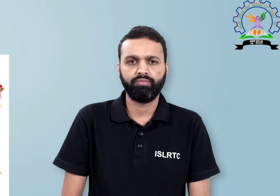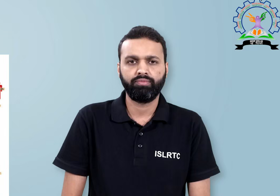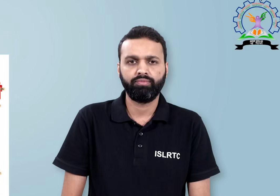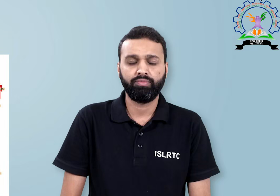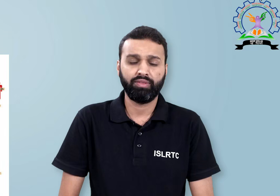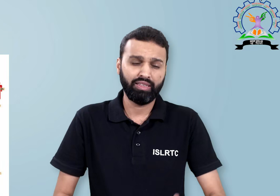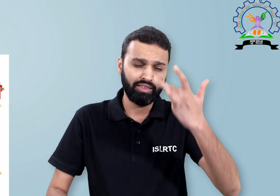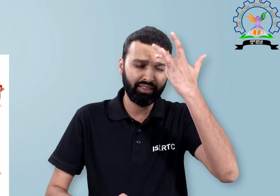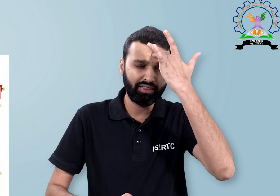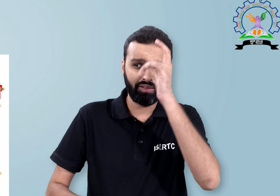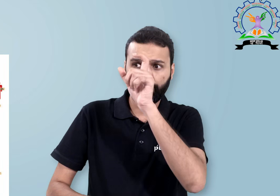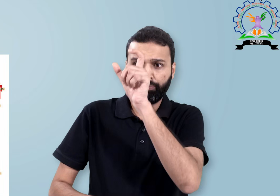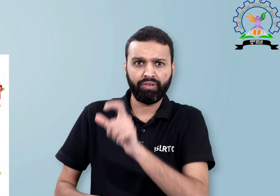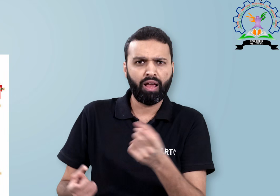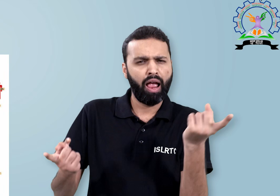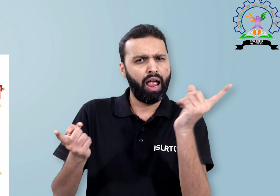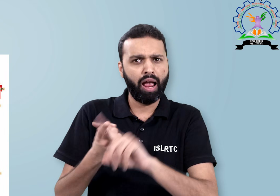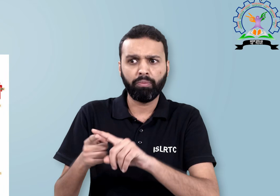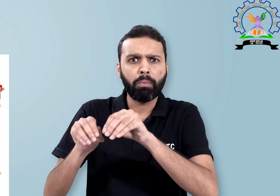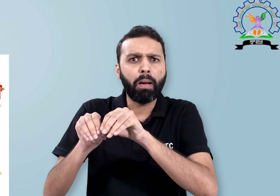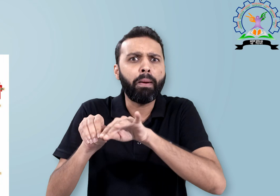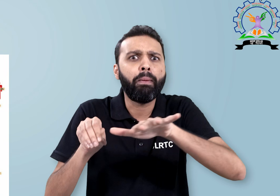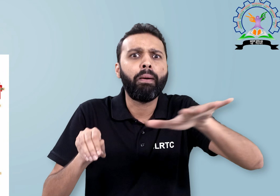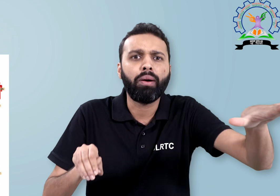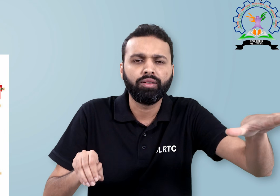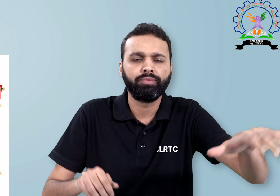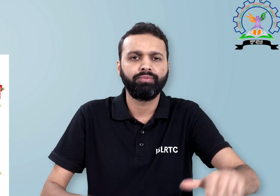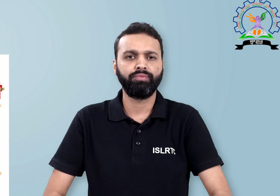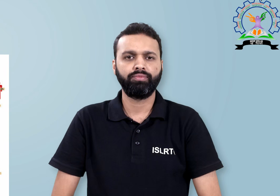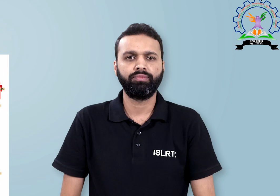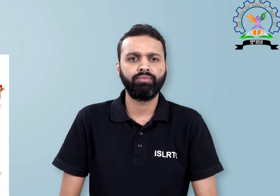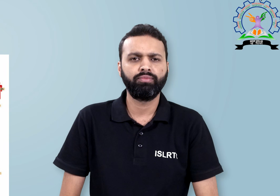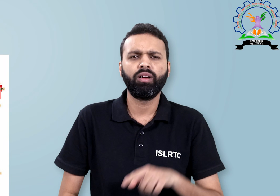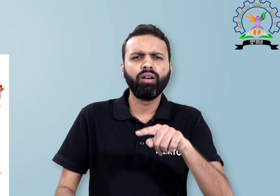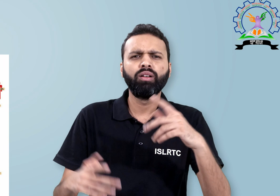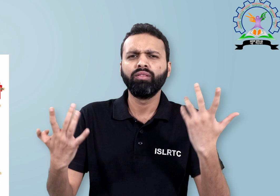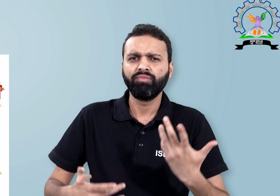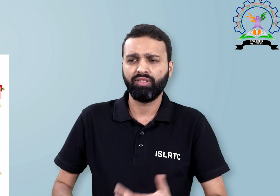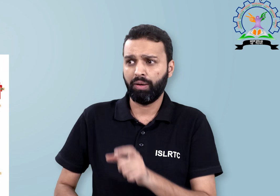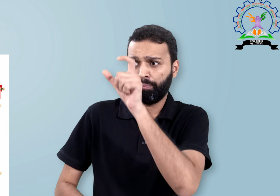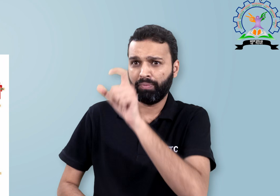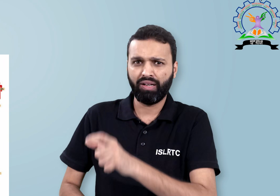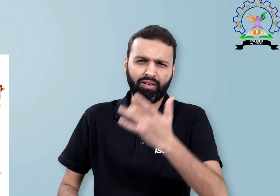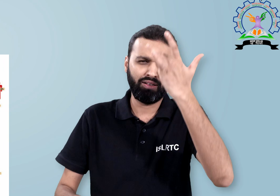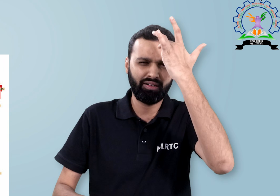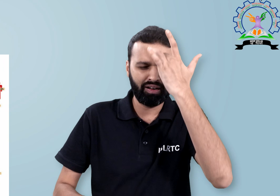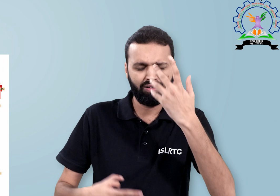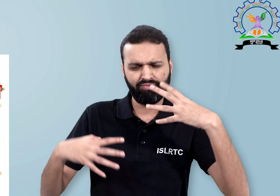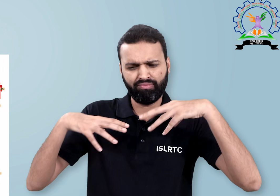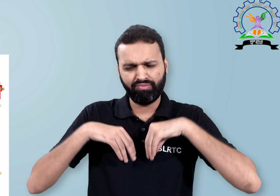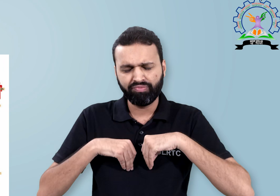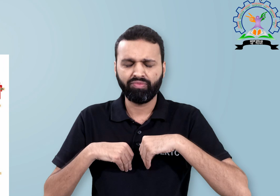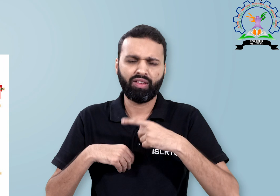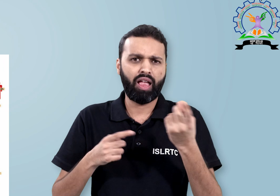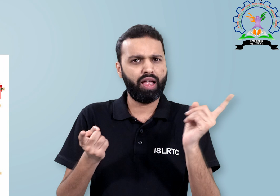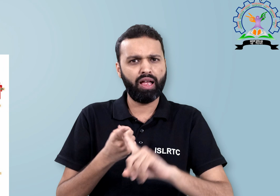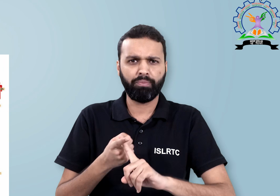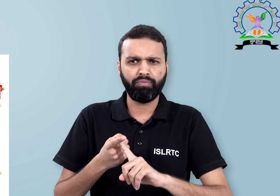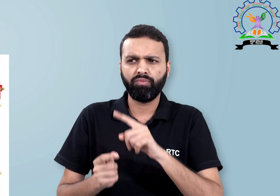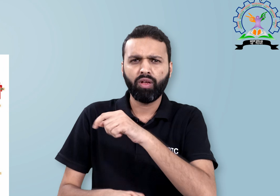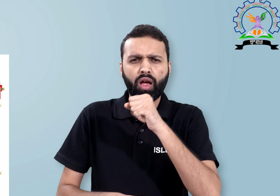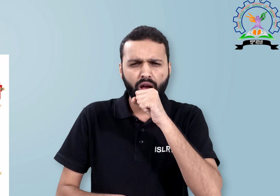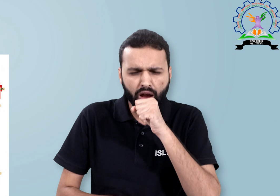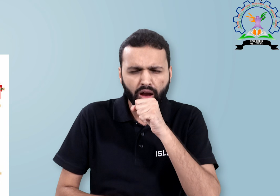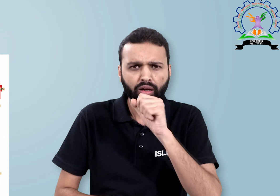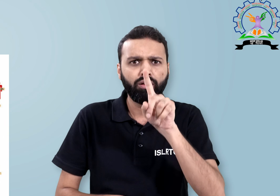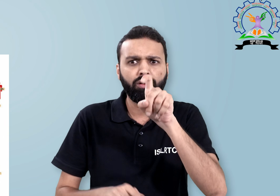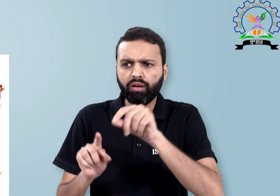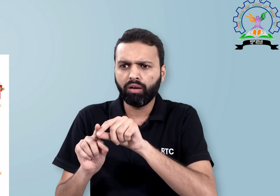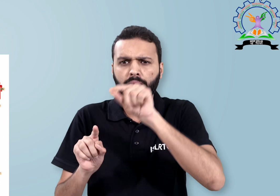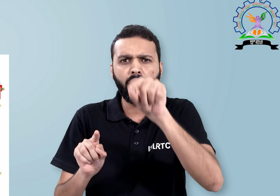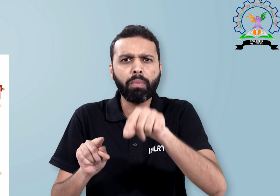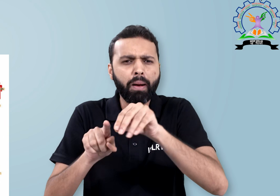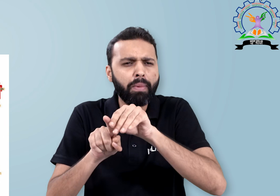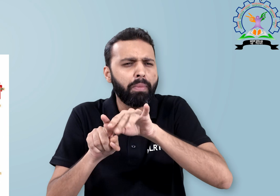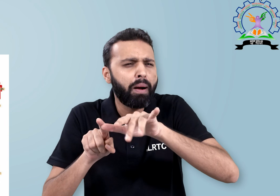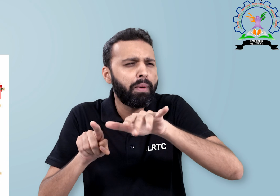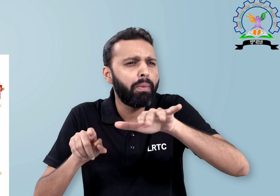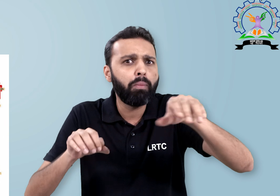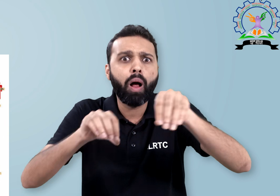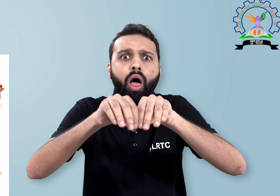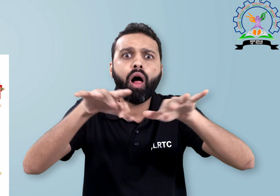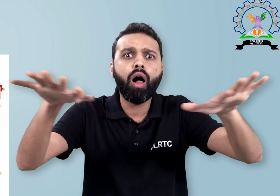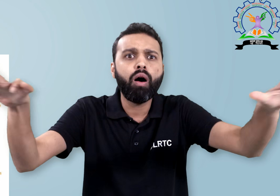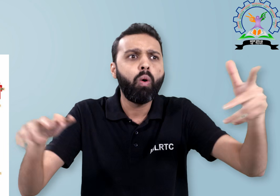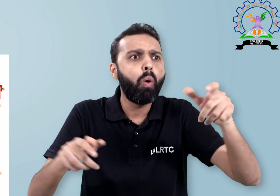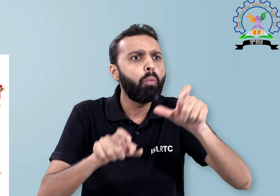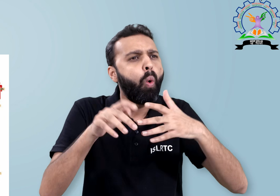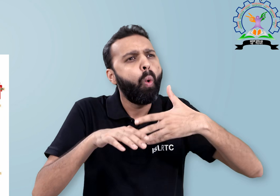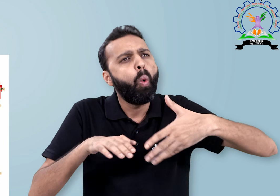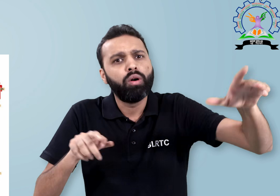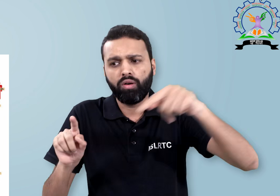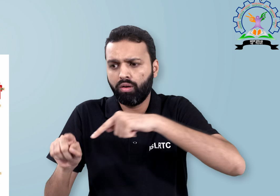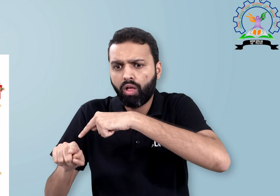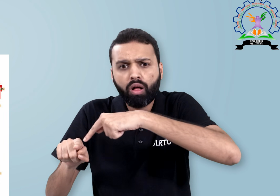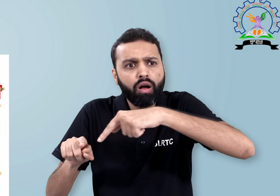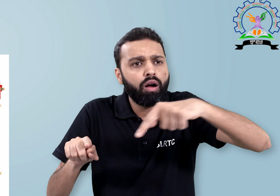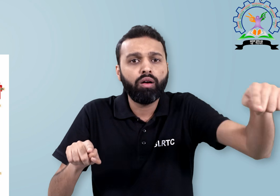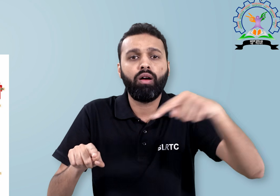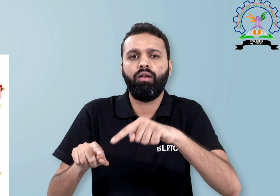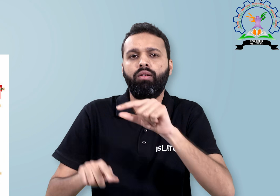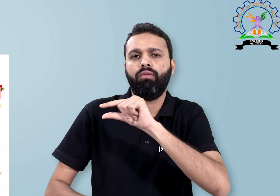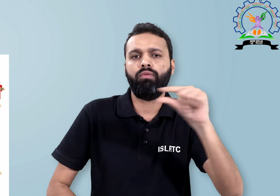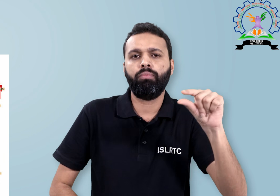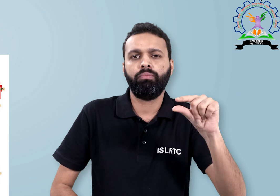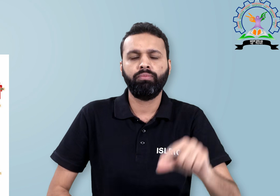Chain of Transmission The chain of transmission, or chain of infection, is a model that describes the process by which an infection spreads to the wider population.